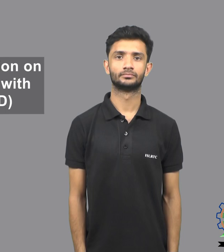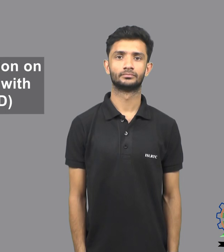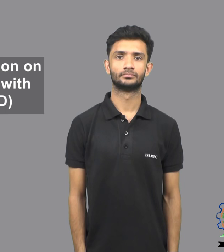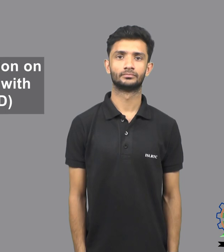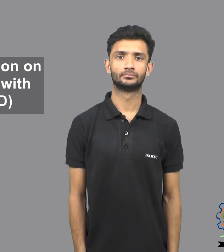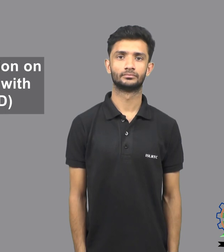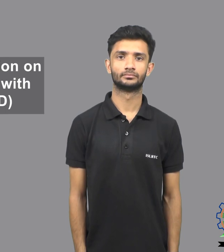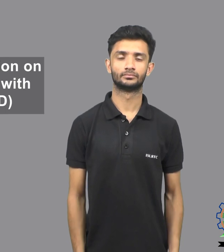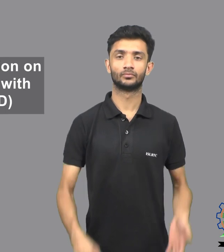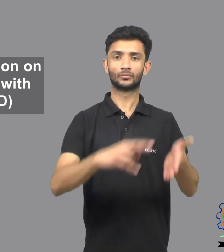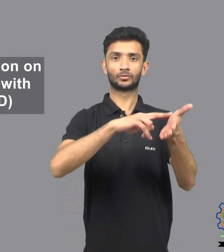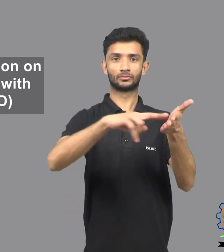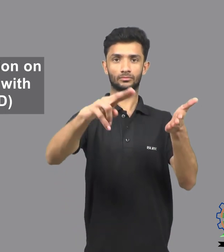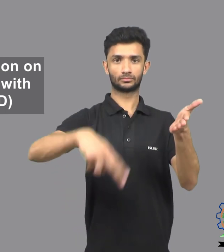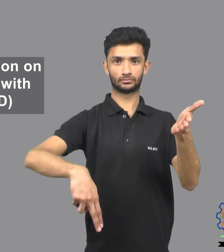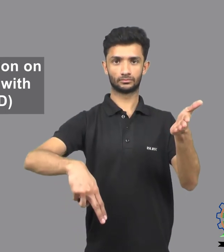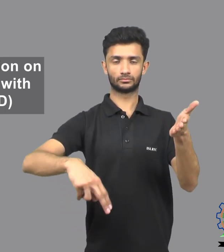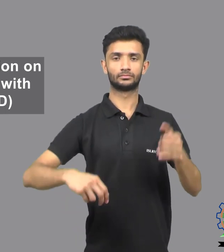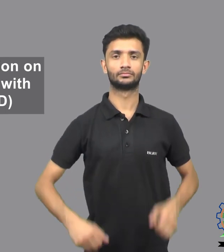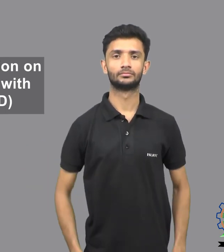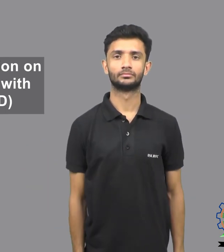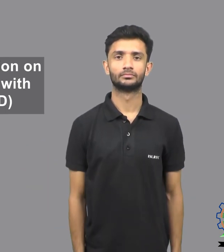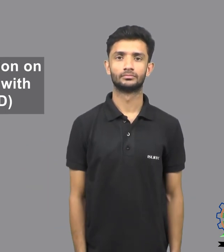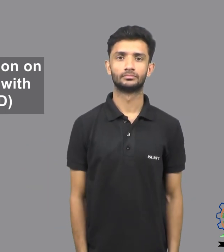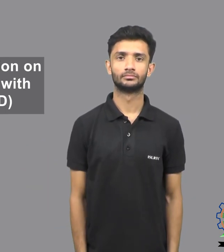United Nations Convention on the Rights of Persons with Disabilities (UNCRPD)